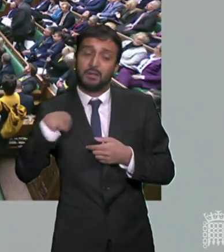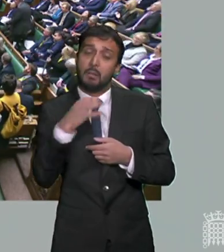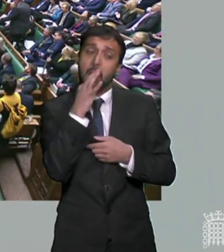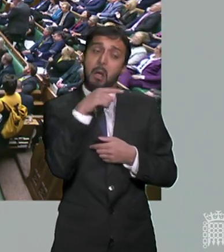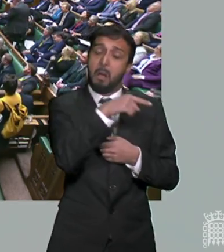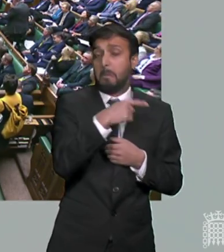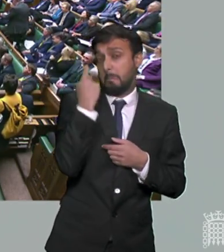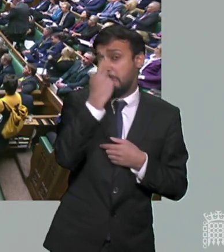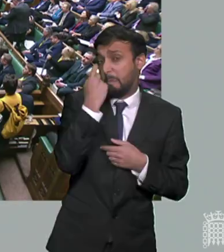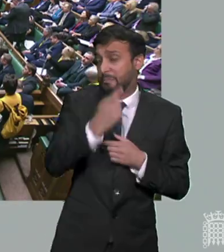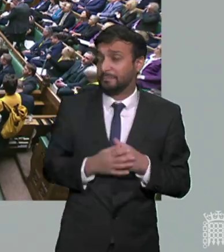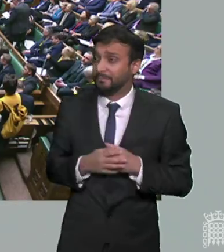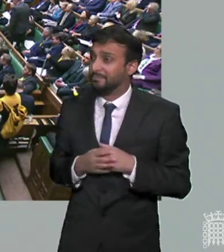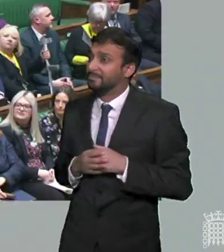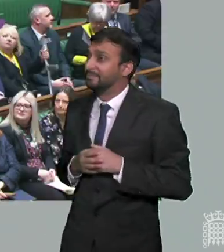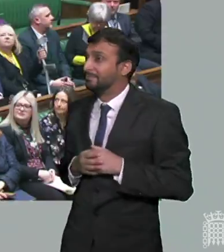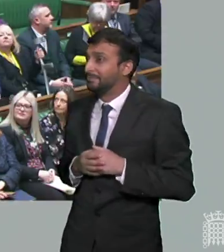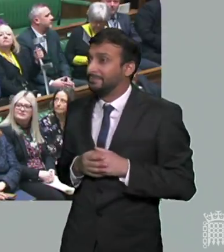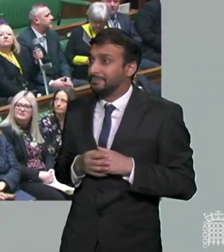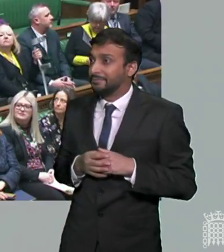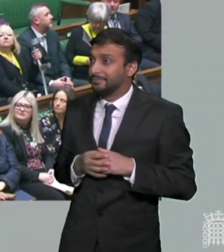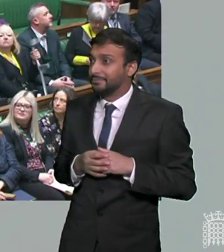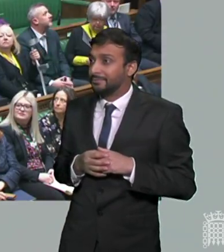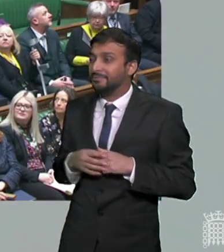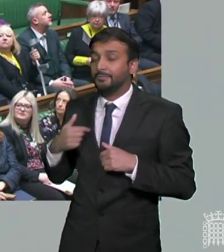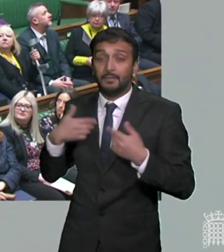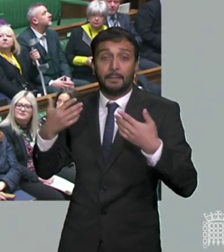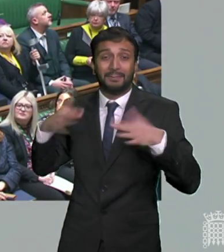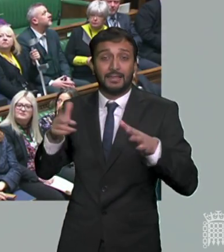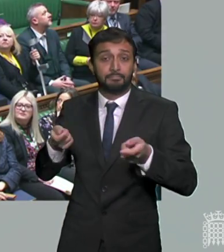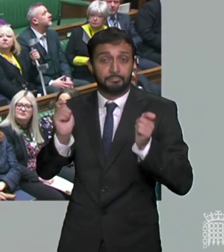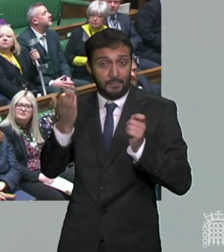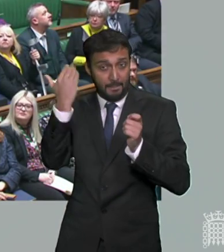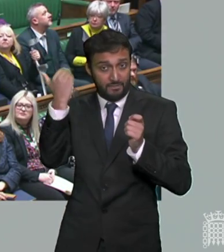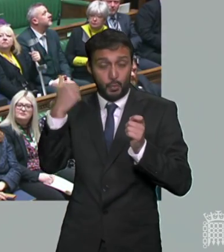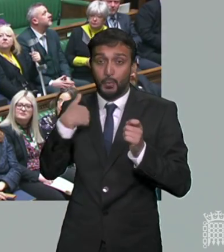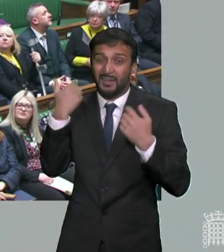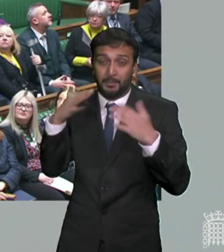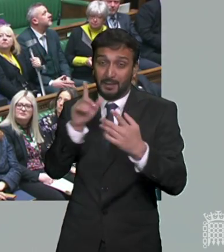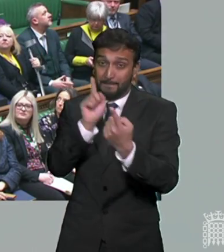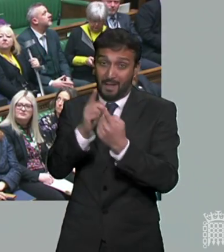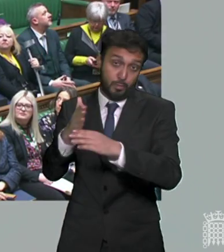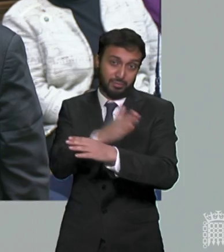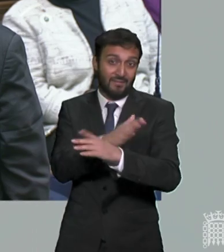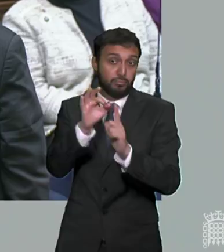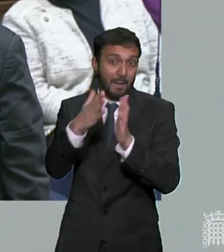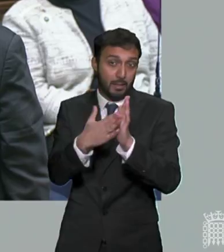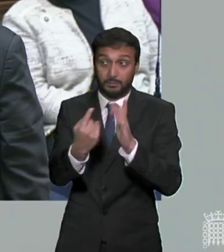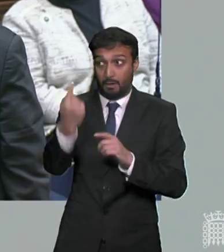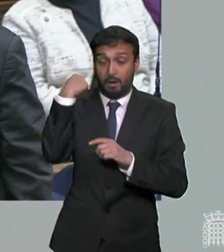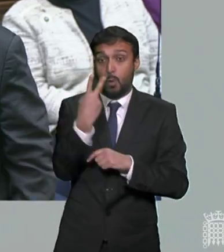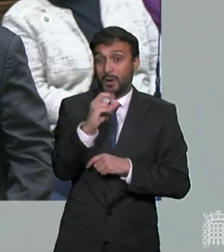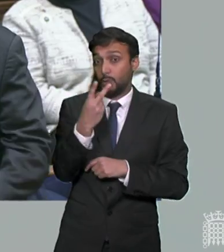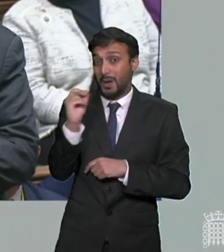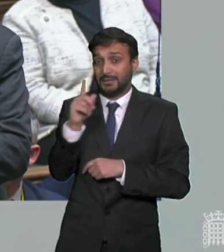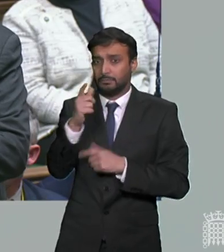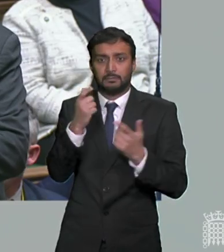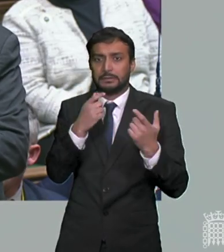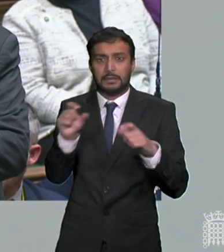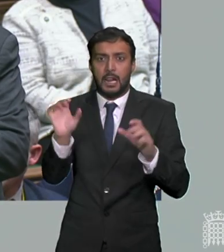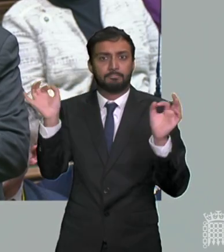I have raised this matter before, but despite meeting with a previous Prime Minister in 2020 the matter has not progressed.